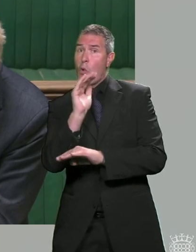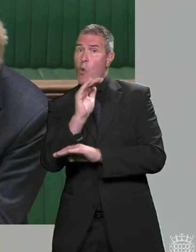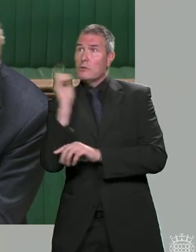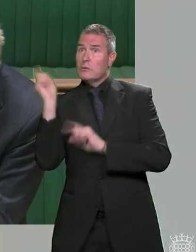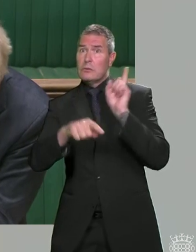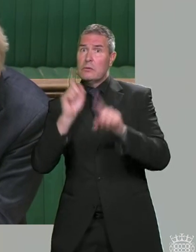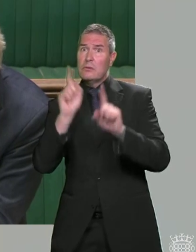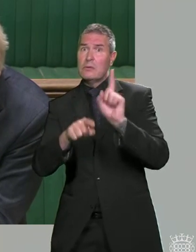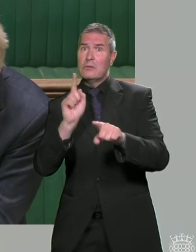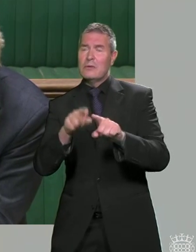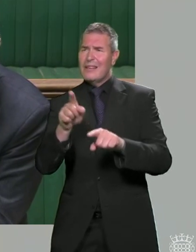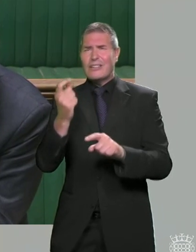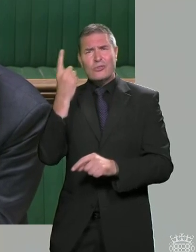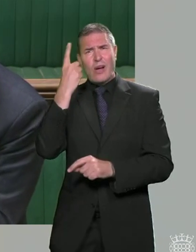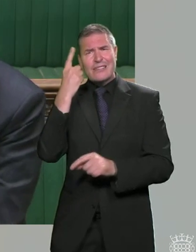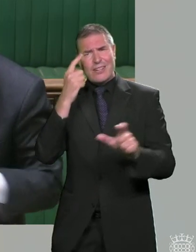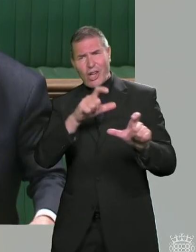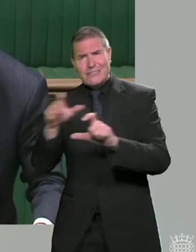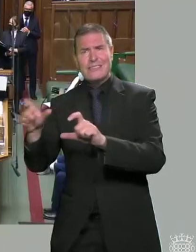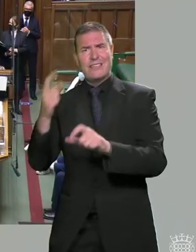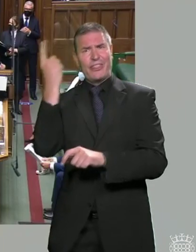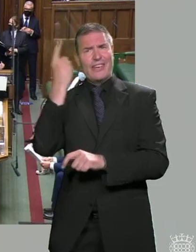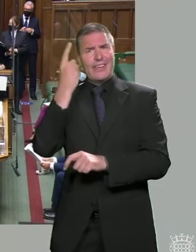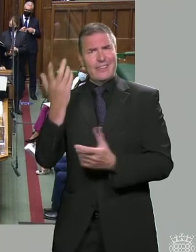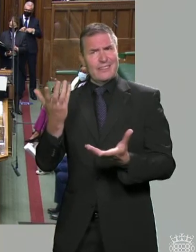He has got to adopt a consistent position.